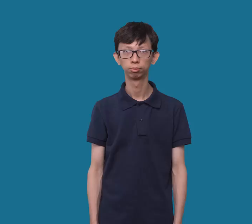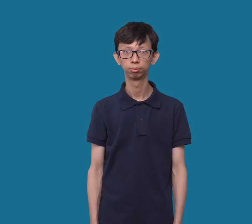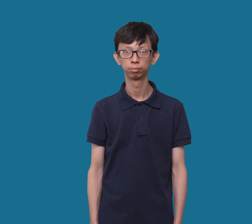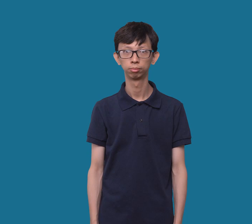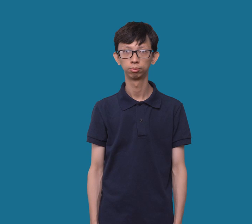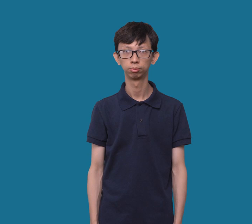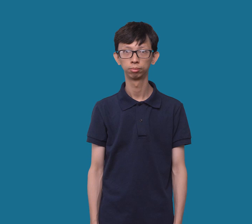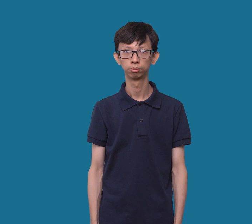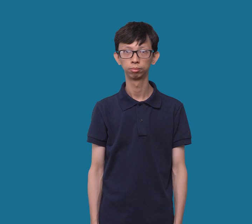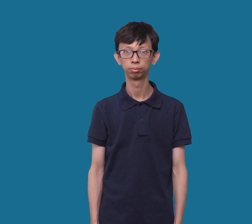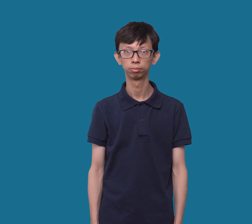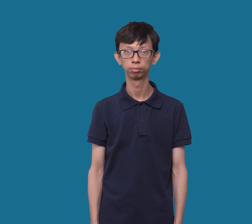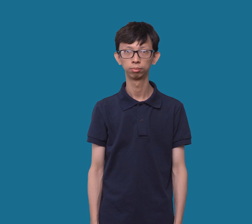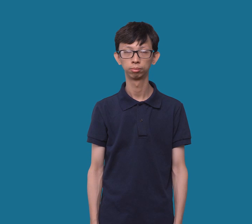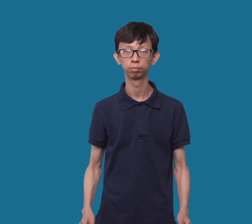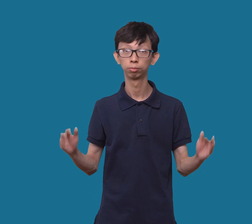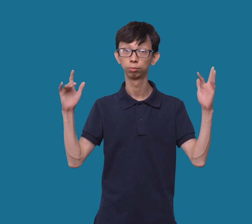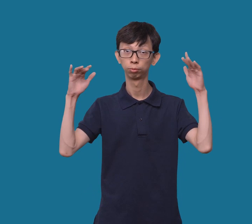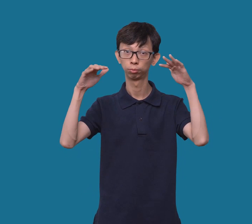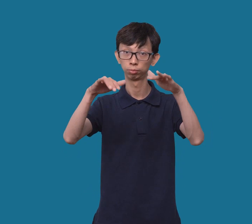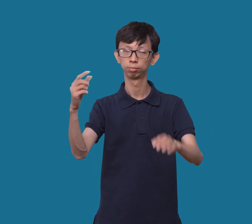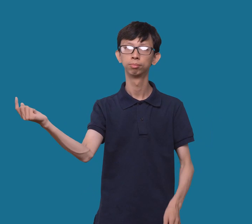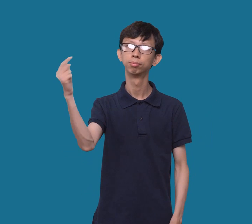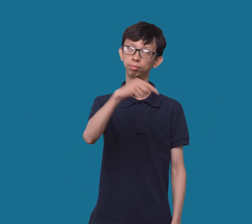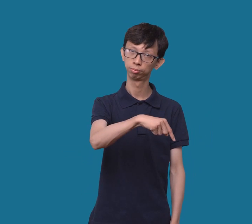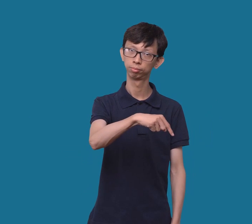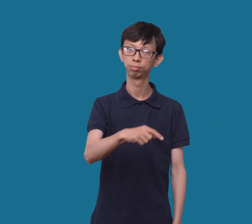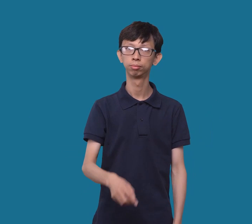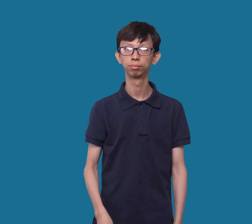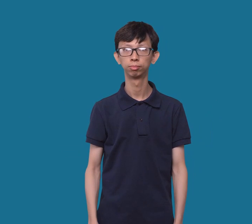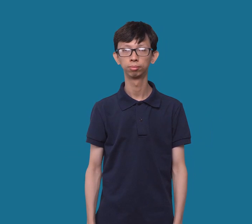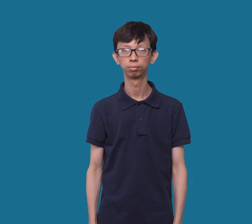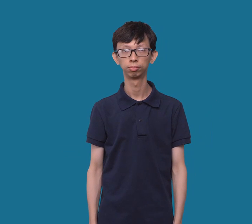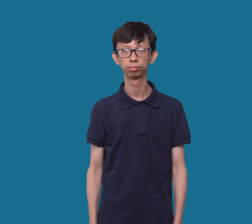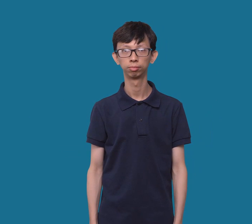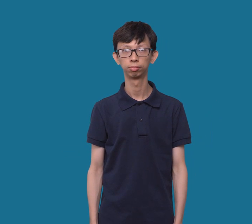vào mùa